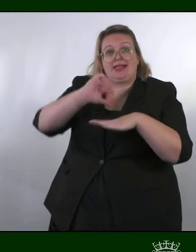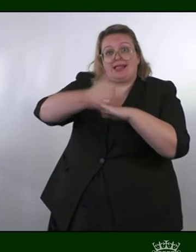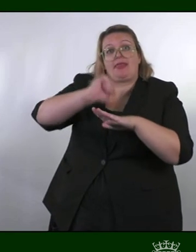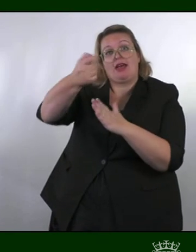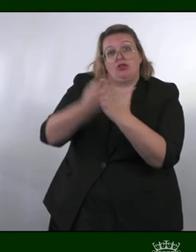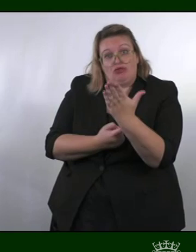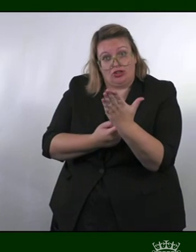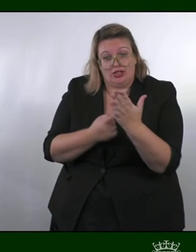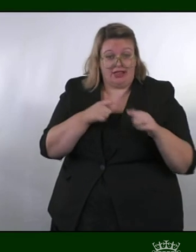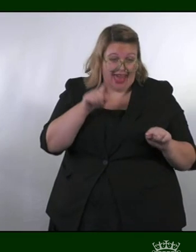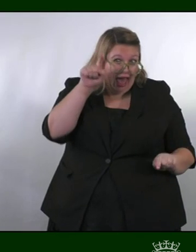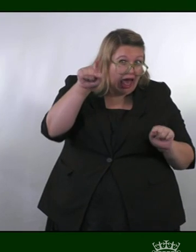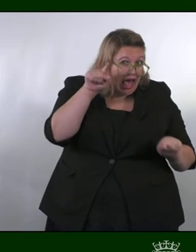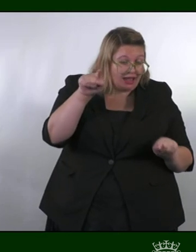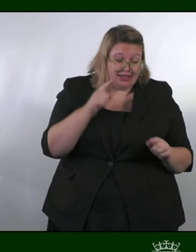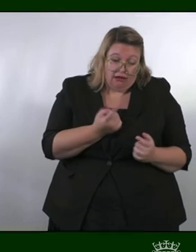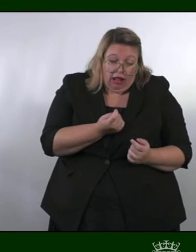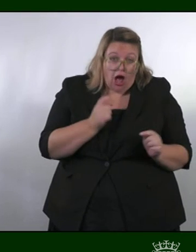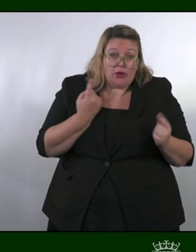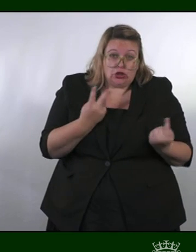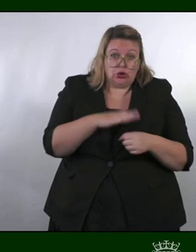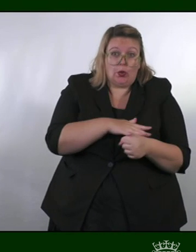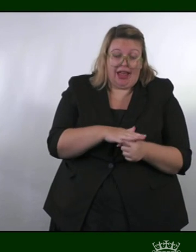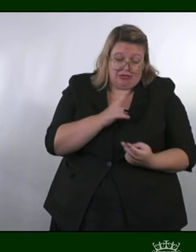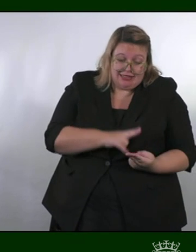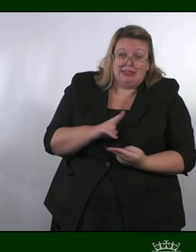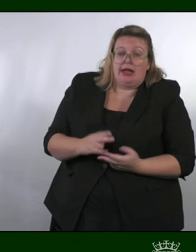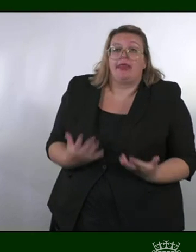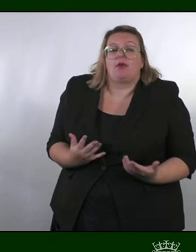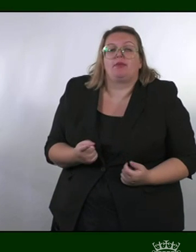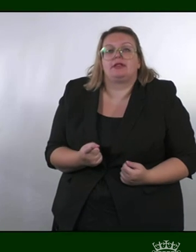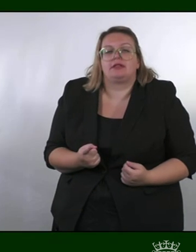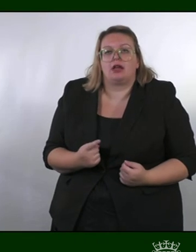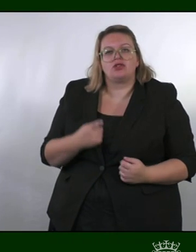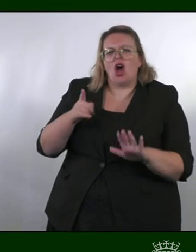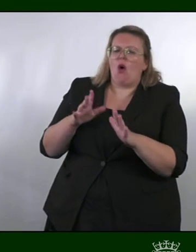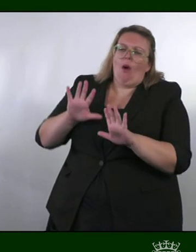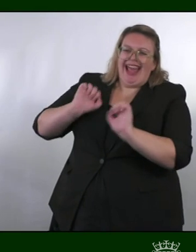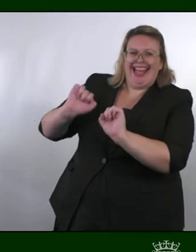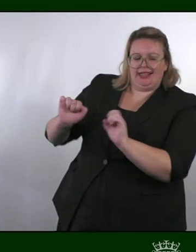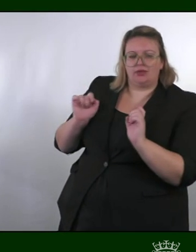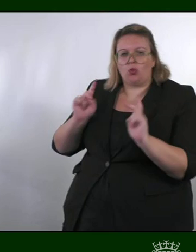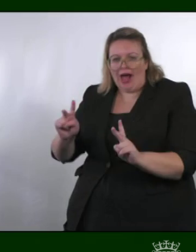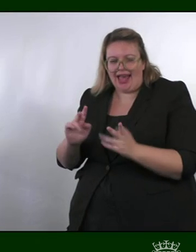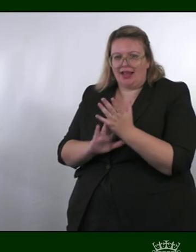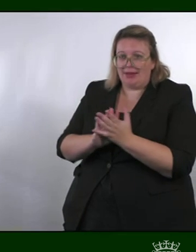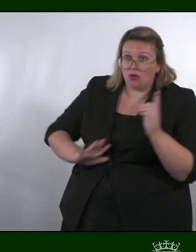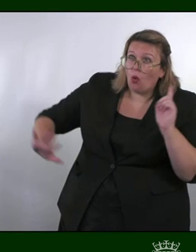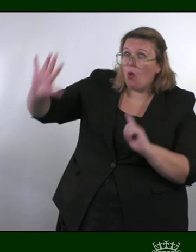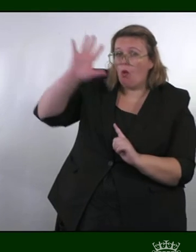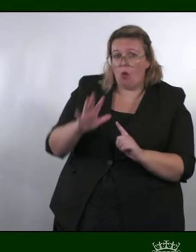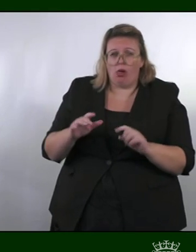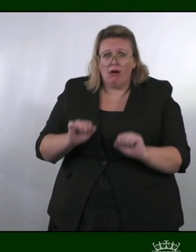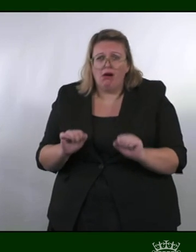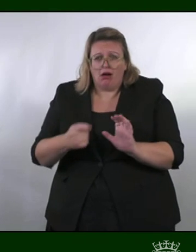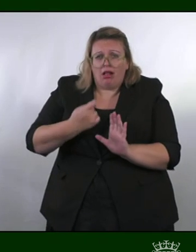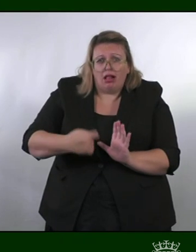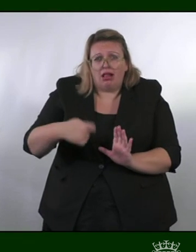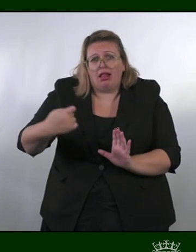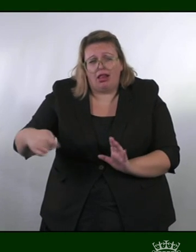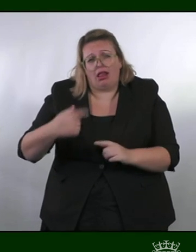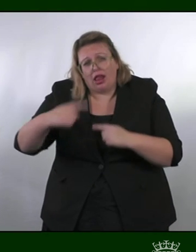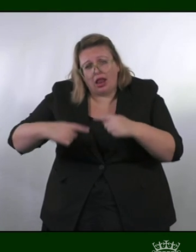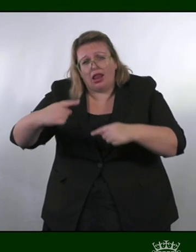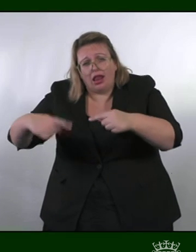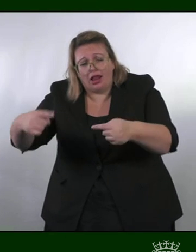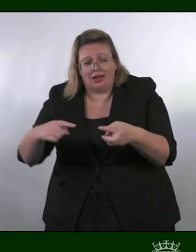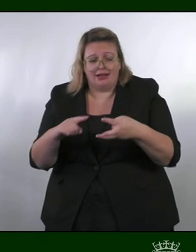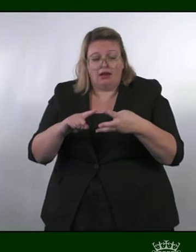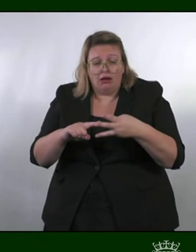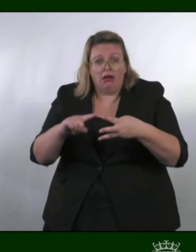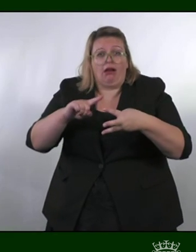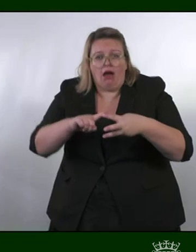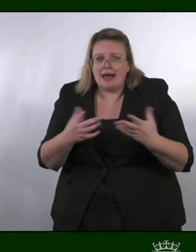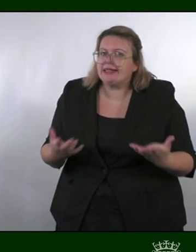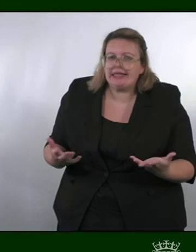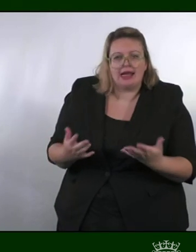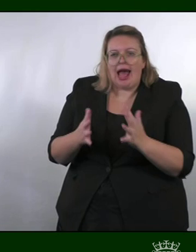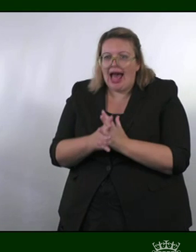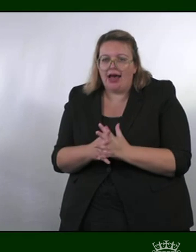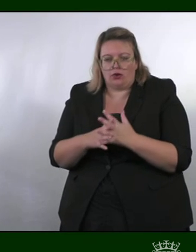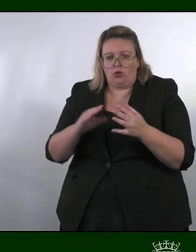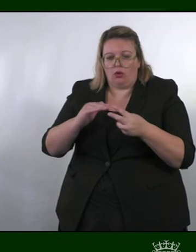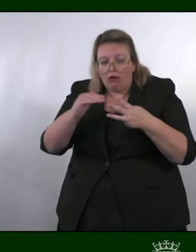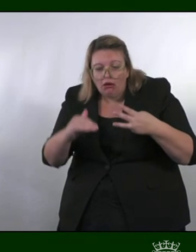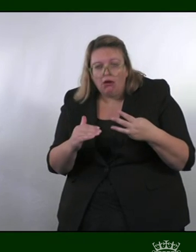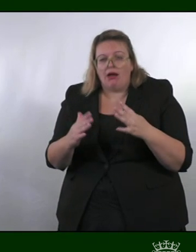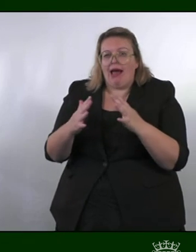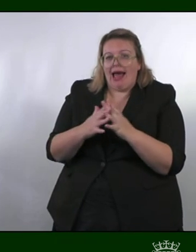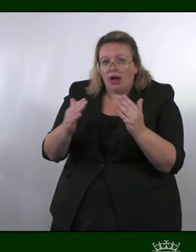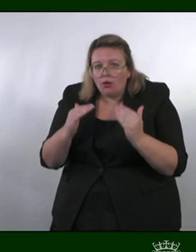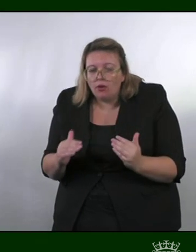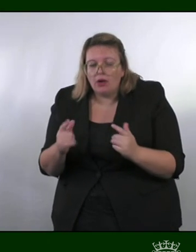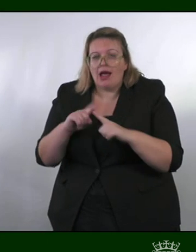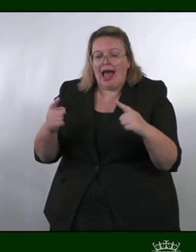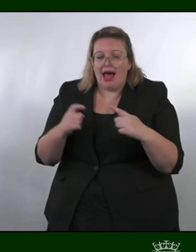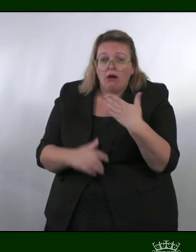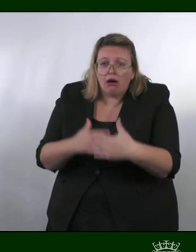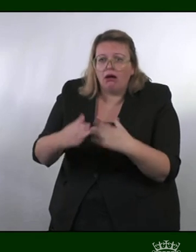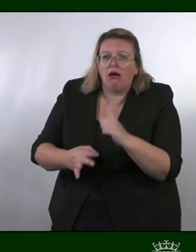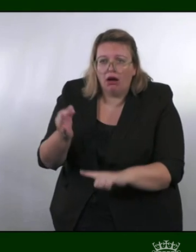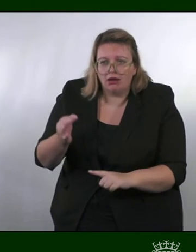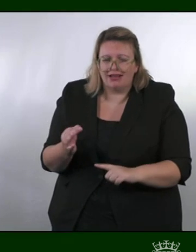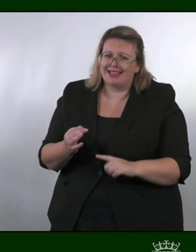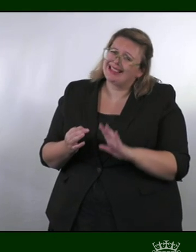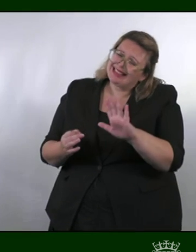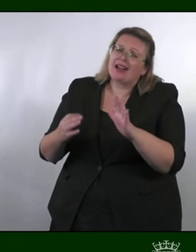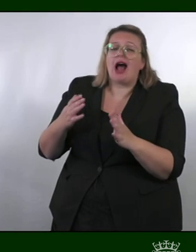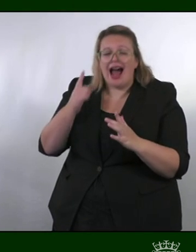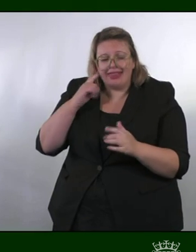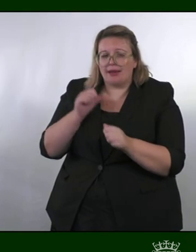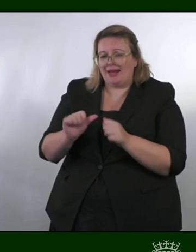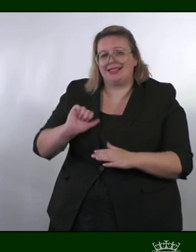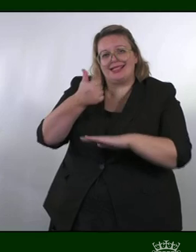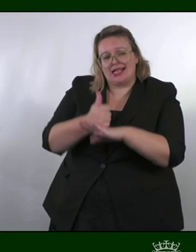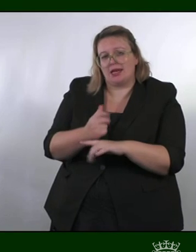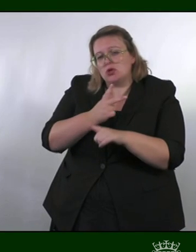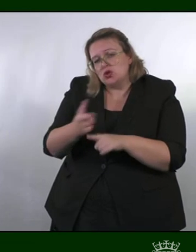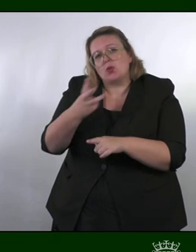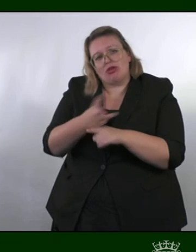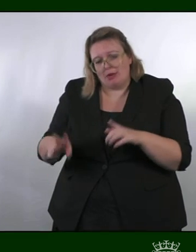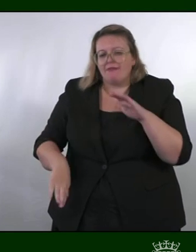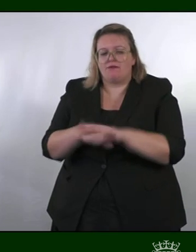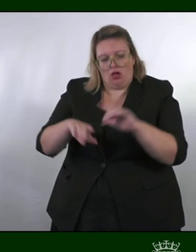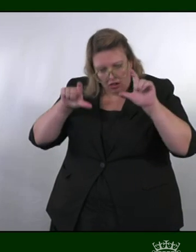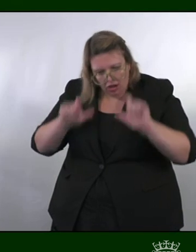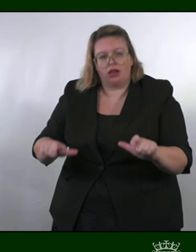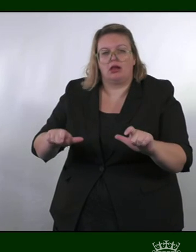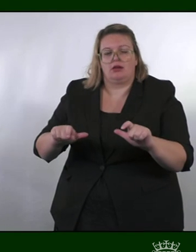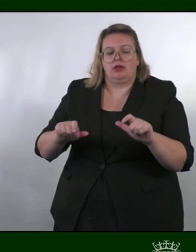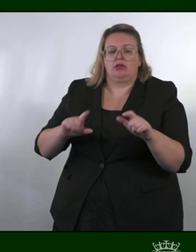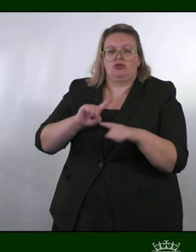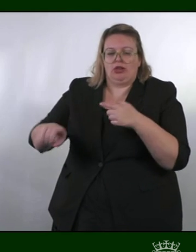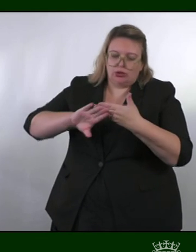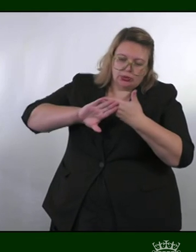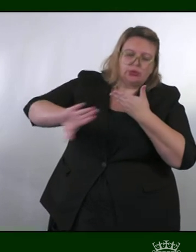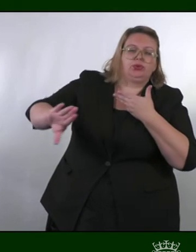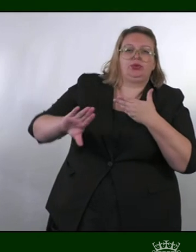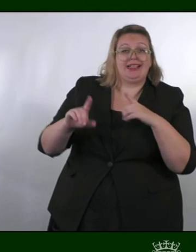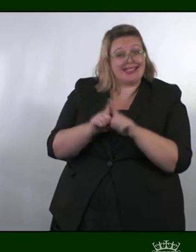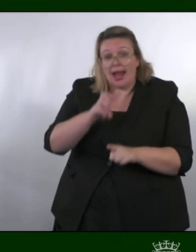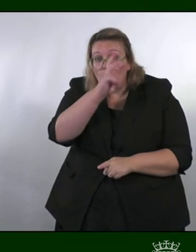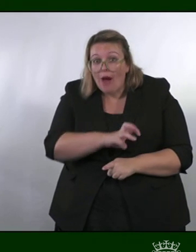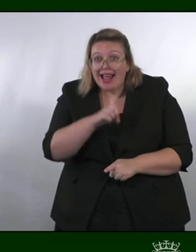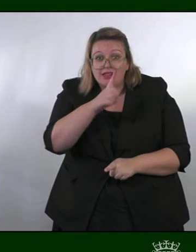So there is a stark choice: carry on with the Prime Minister’s approach, which will lead to weeks and weeks and months and months of prolonged agony in everyone’s constituencies for millions of people in tiers 2 and 3, with no exit; or put in place a two to three week time- limited circuit break to break the cycle and bring the virus back under control.